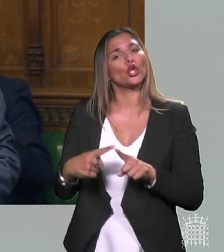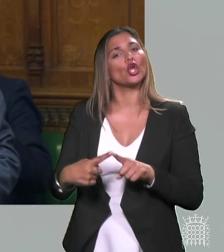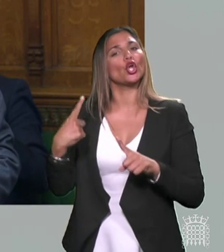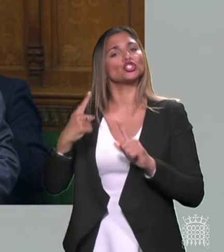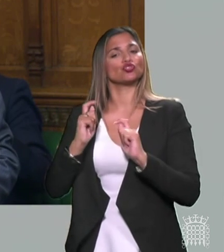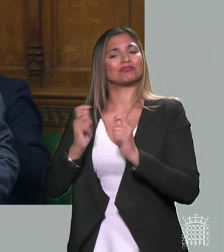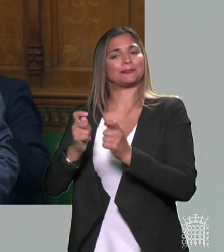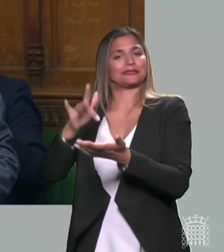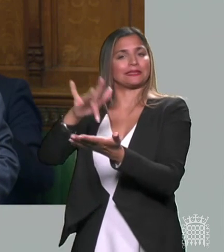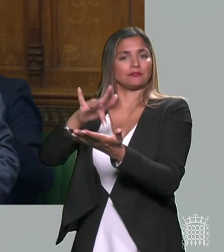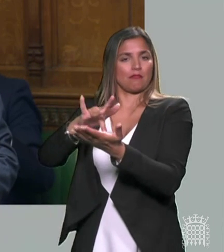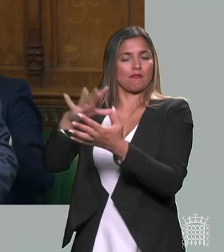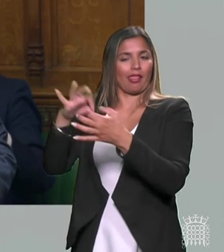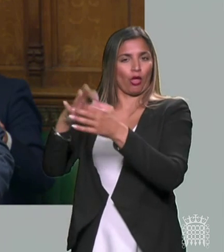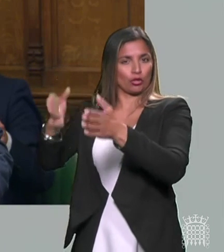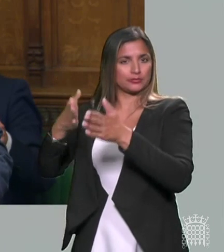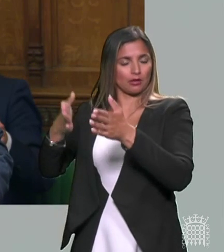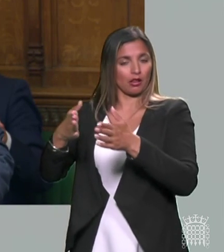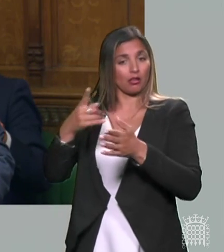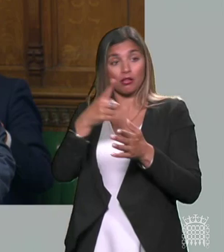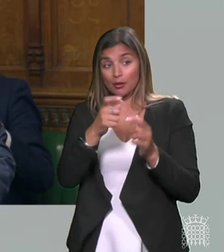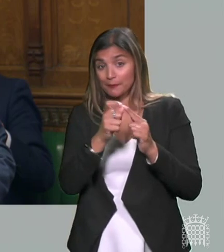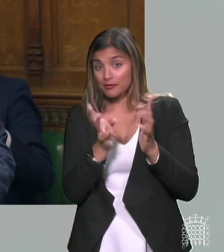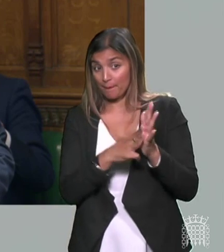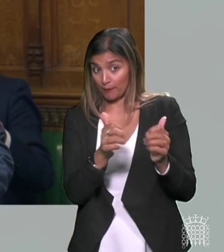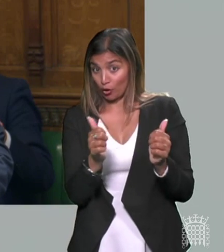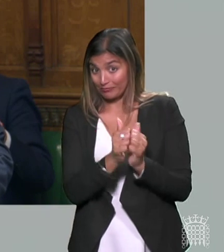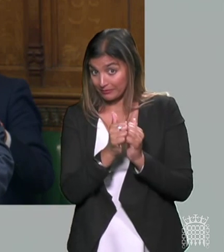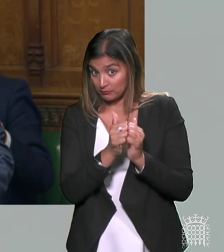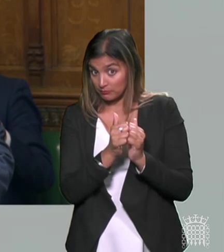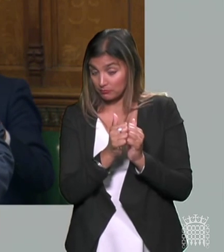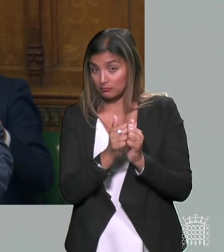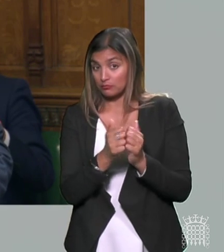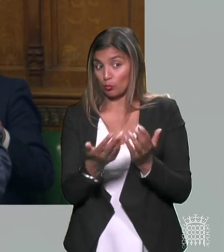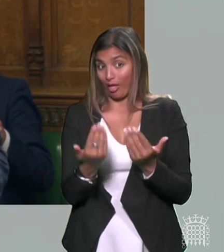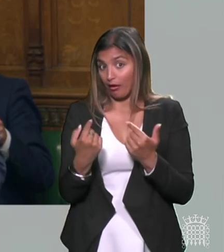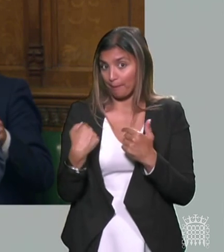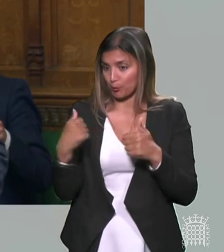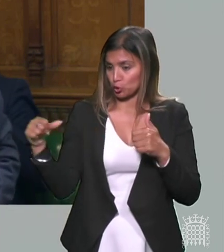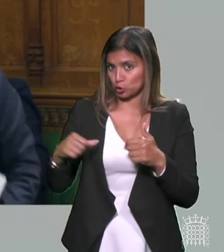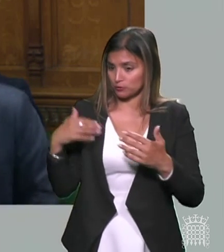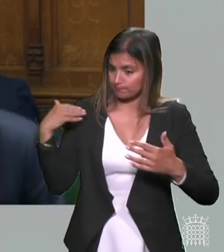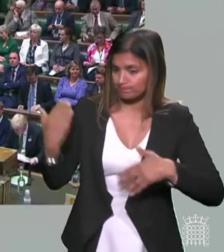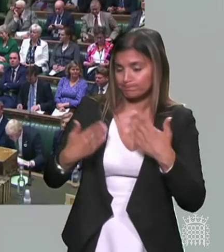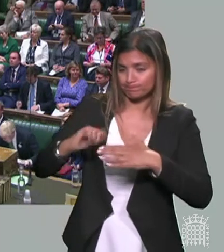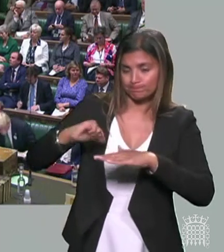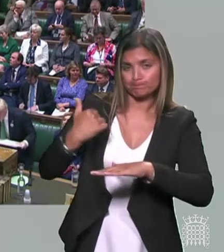Does the Prime Minister agree that that would be a hugely welcome step in providing top-quality healthcare in Northampton?